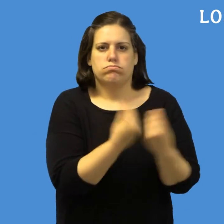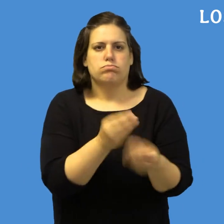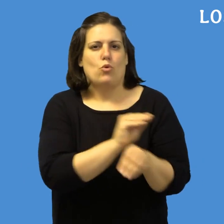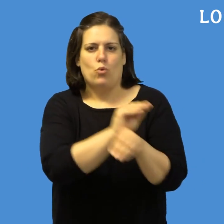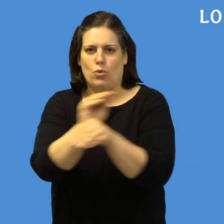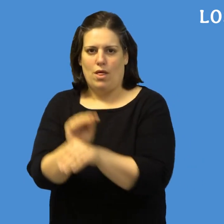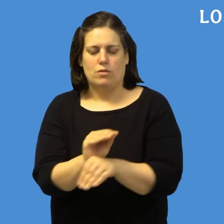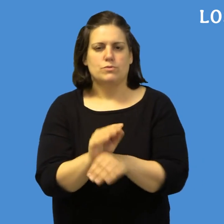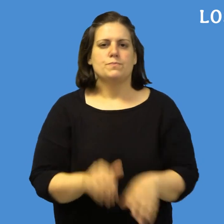cuidar